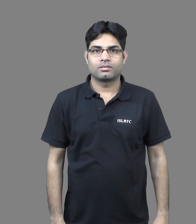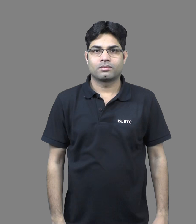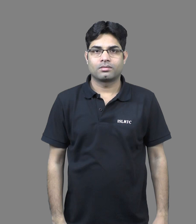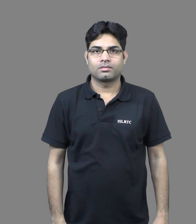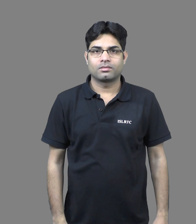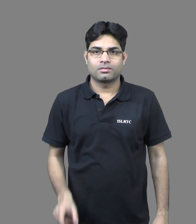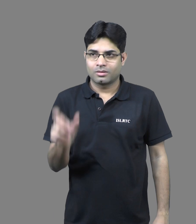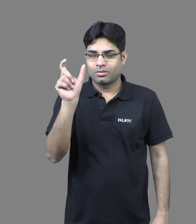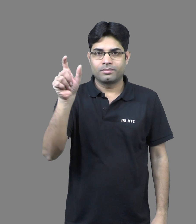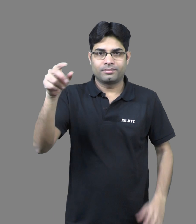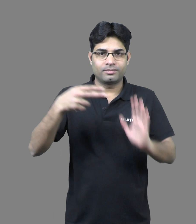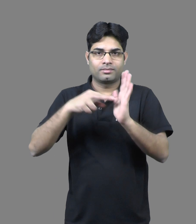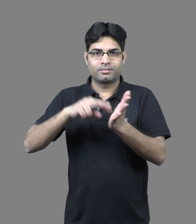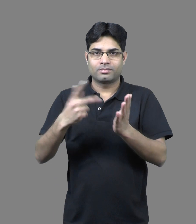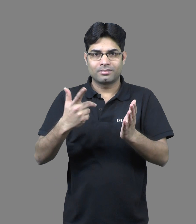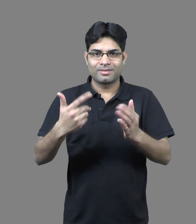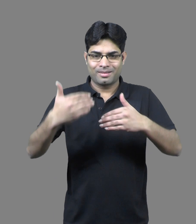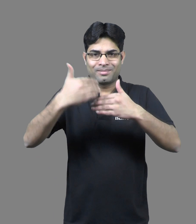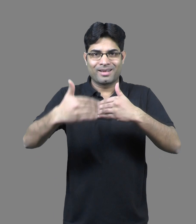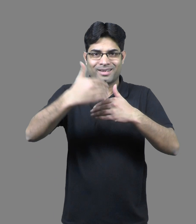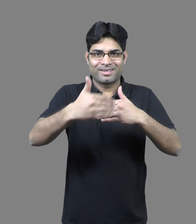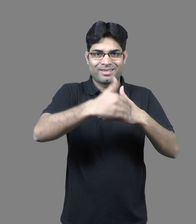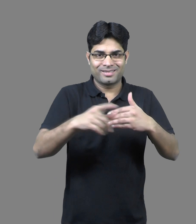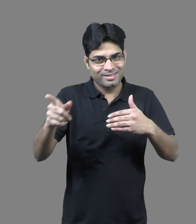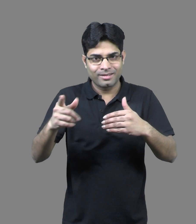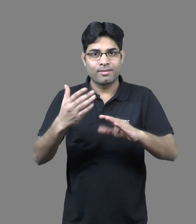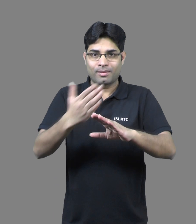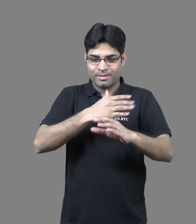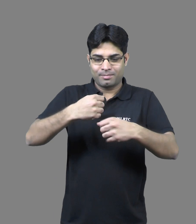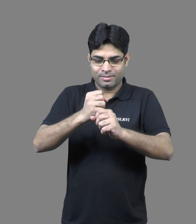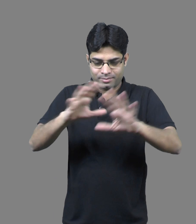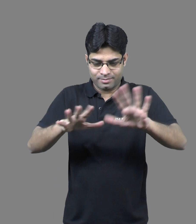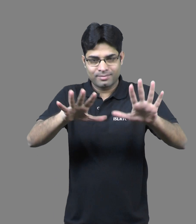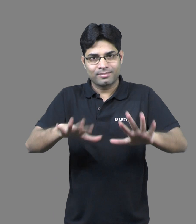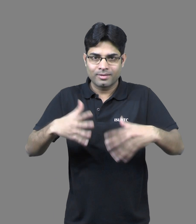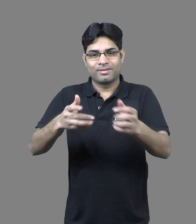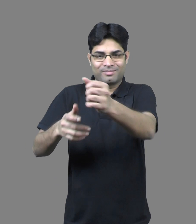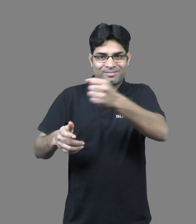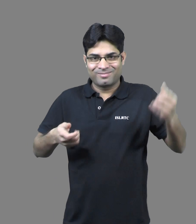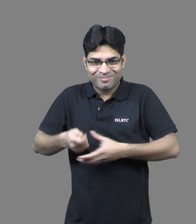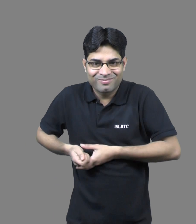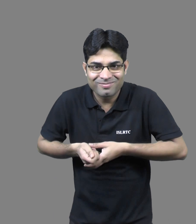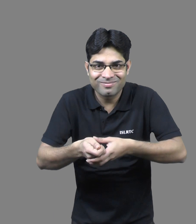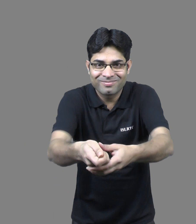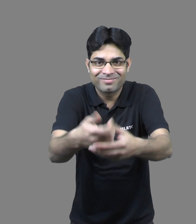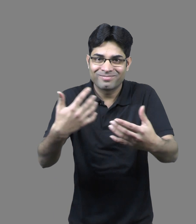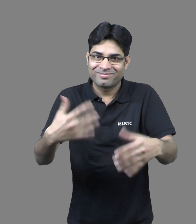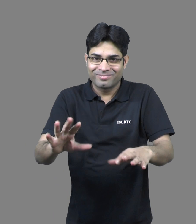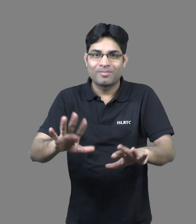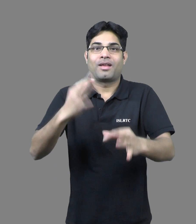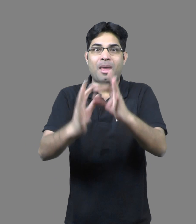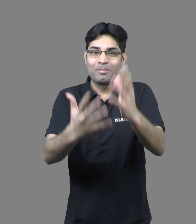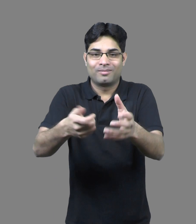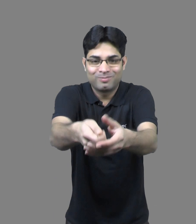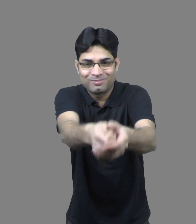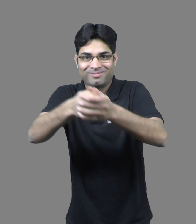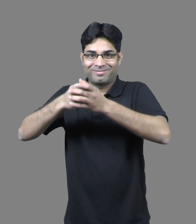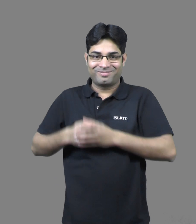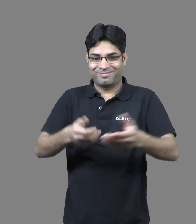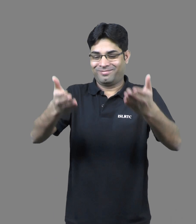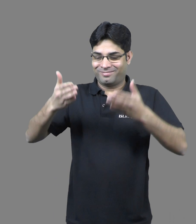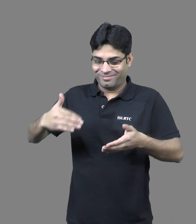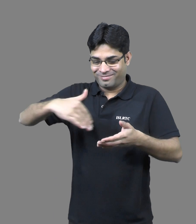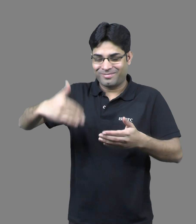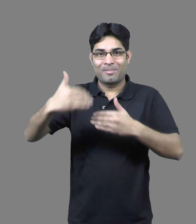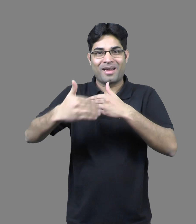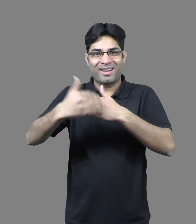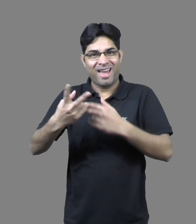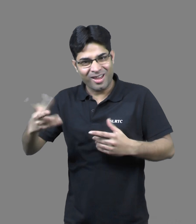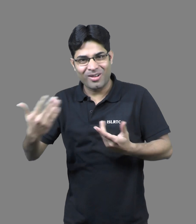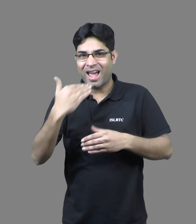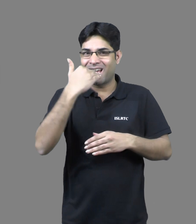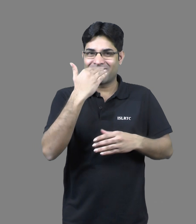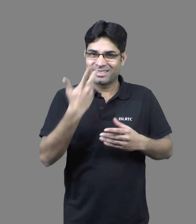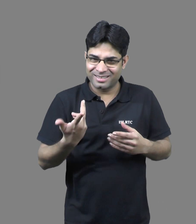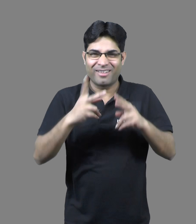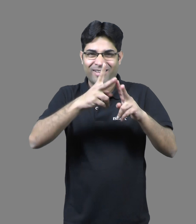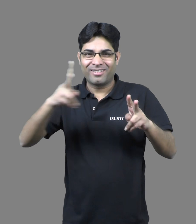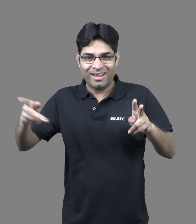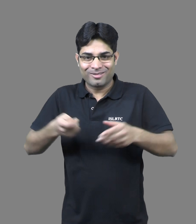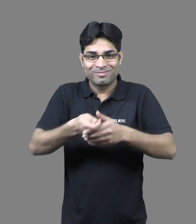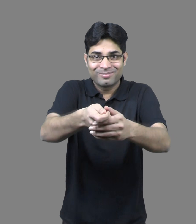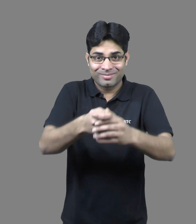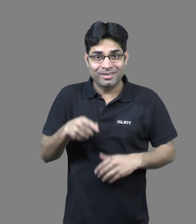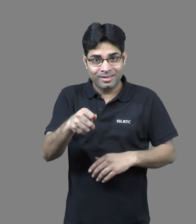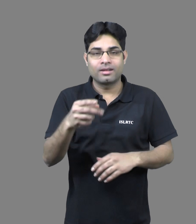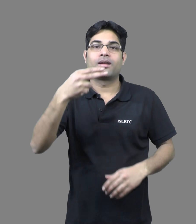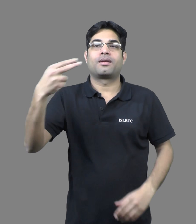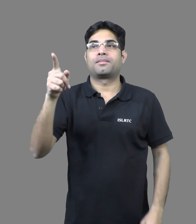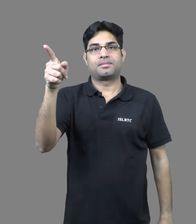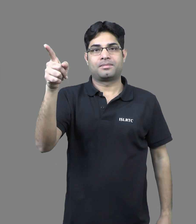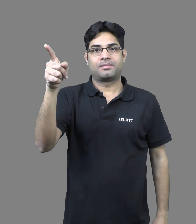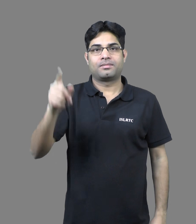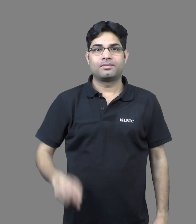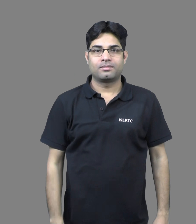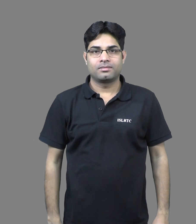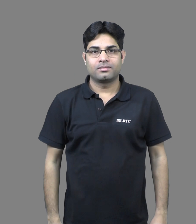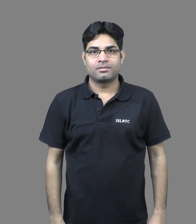Bake Baking